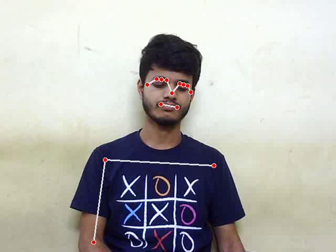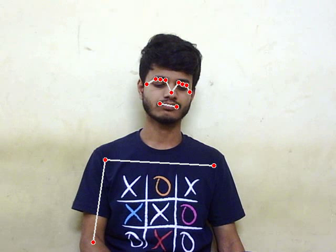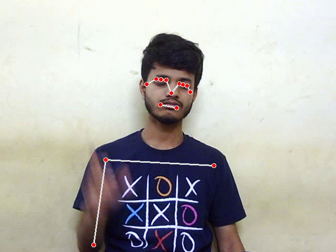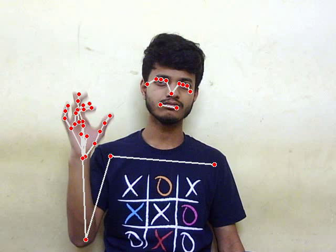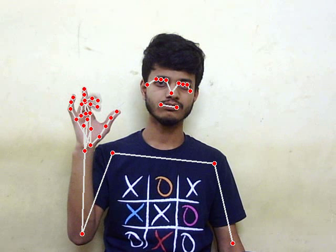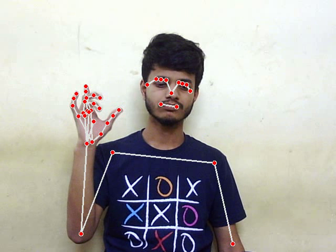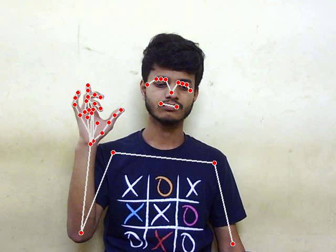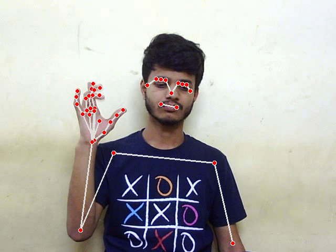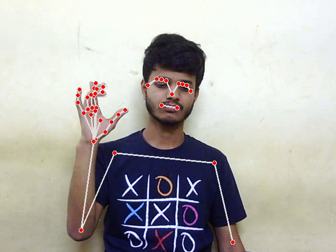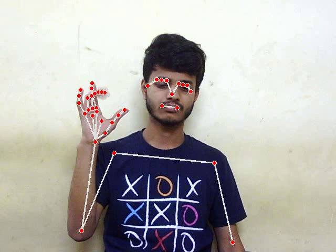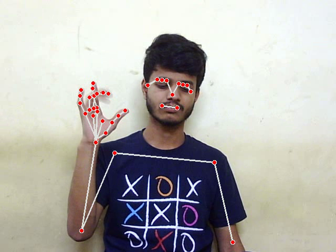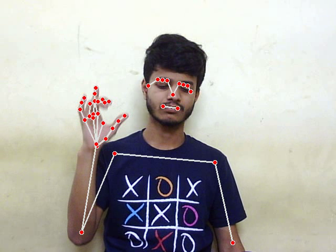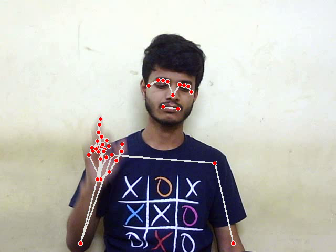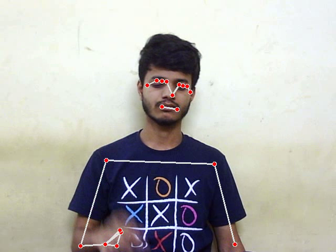why